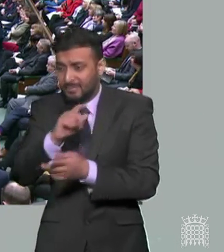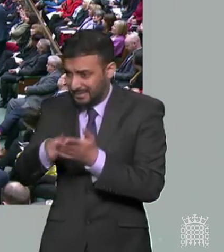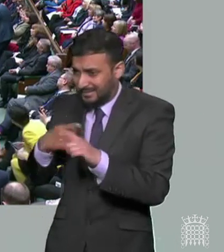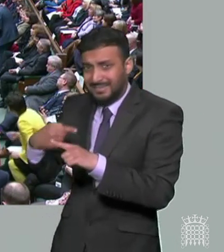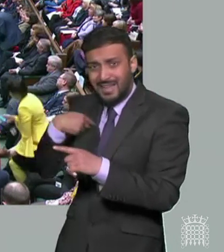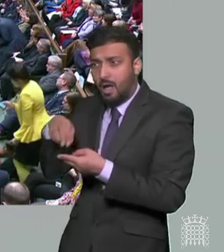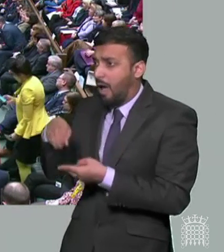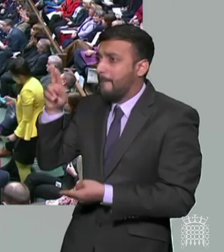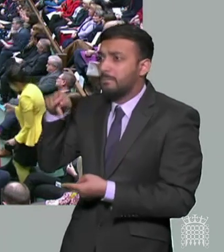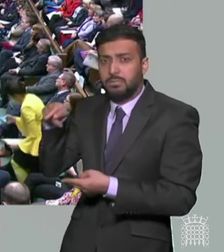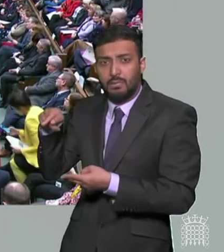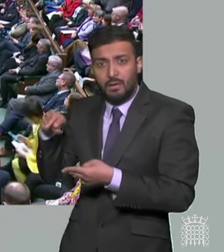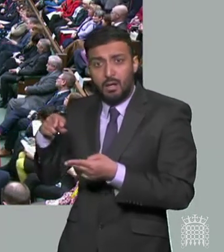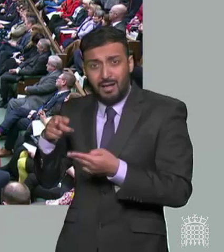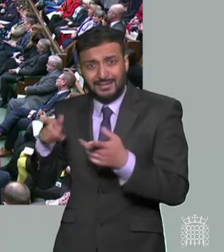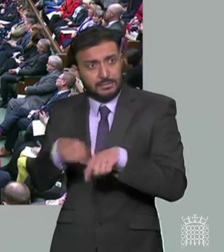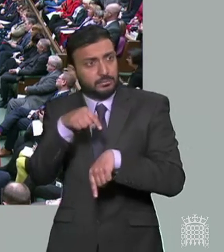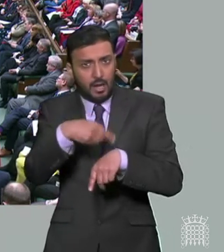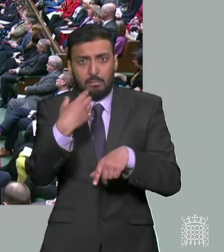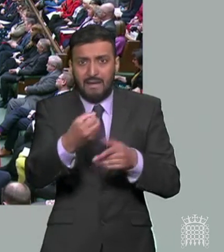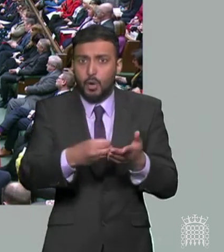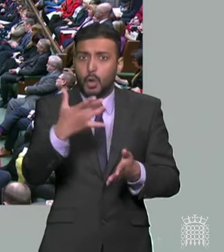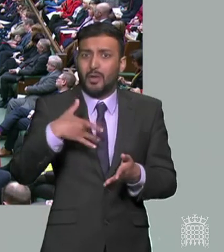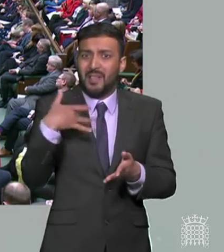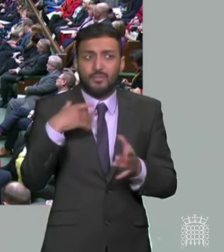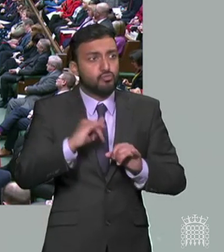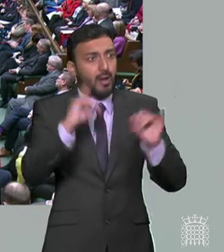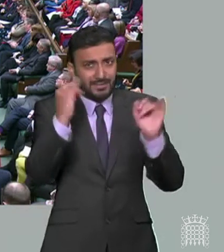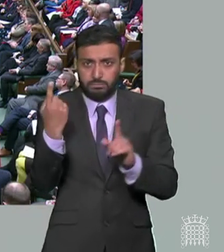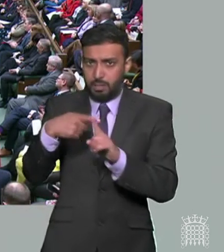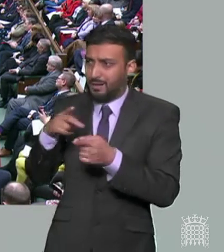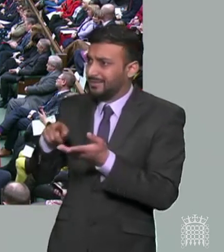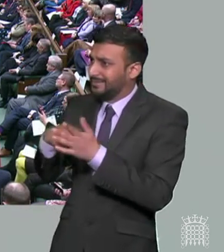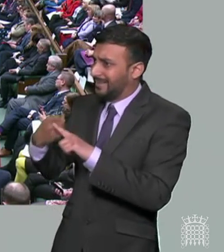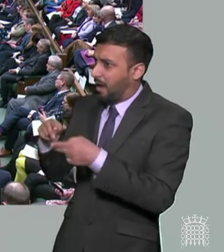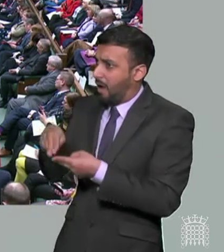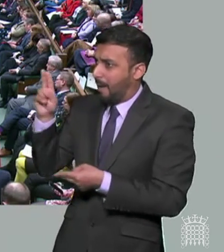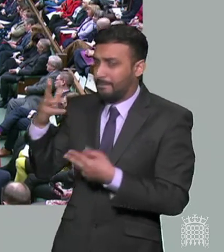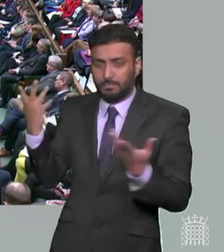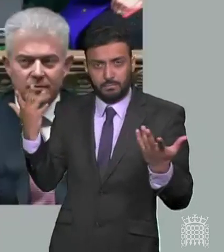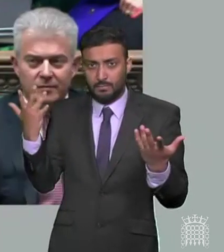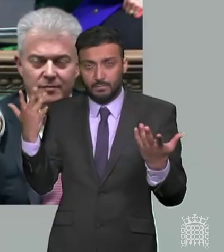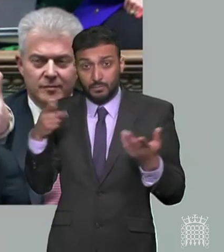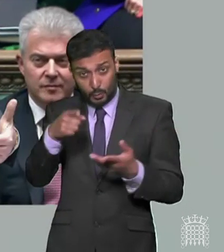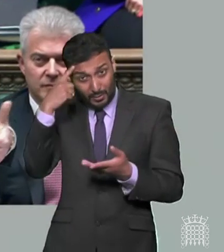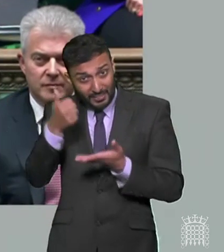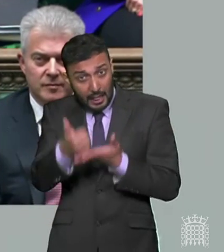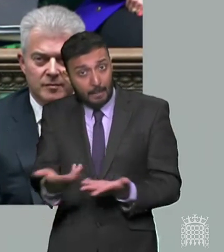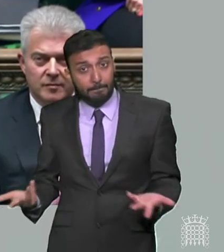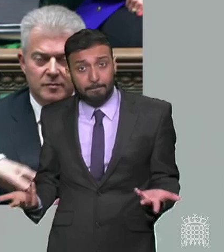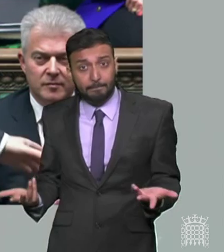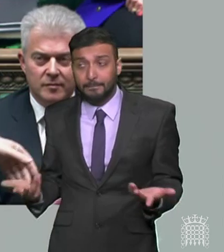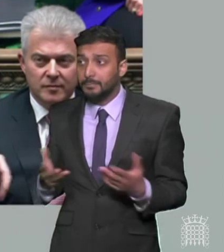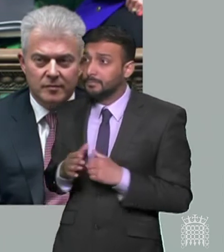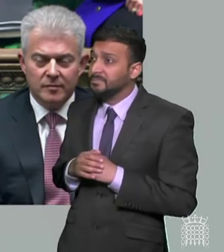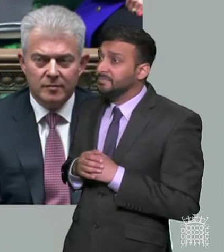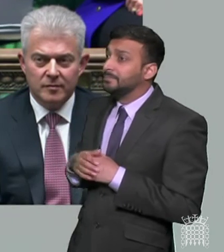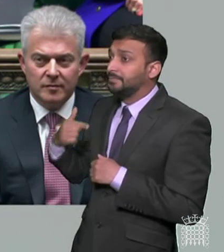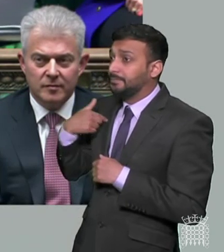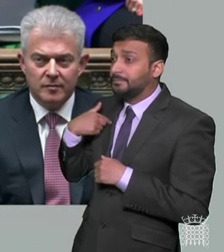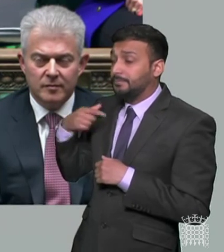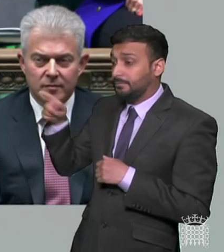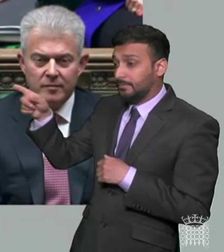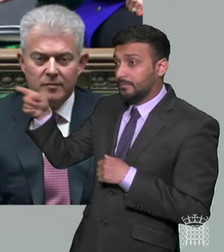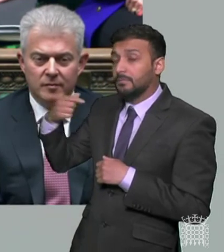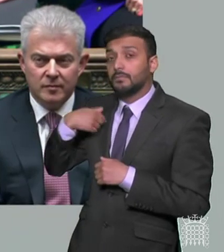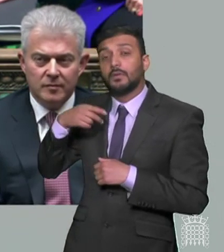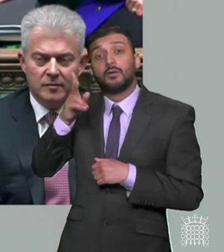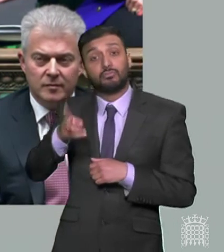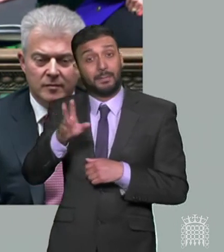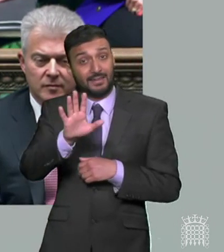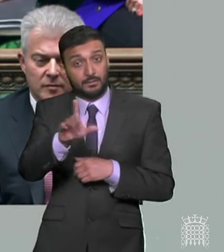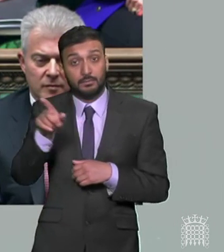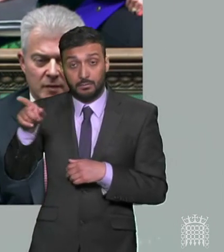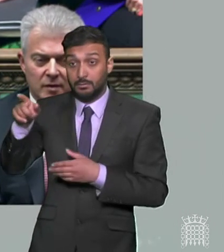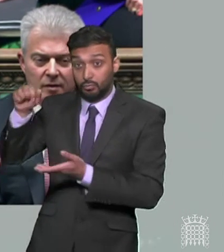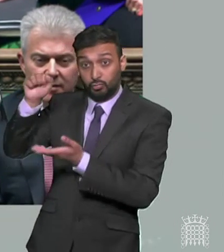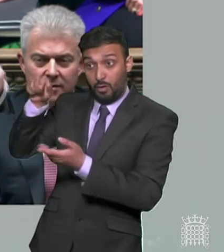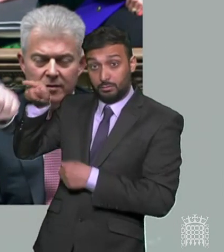As I have just explained to the House, and will repeat once more, this Government and our Chancellor cut taxes on working people.